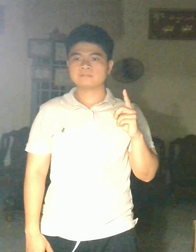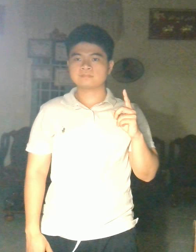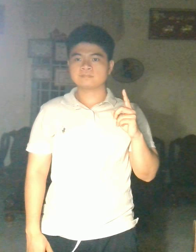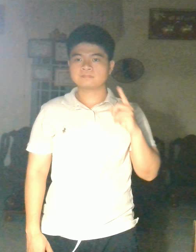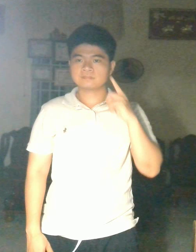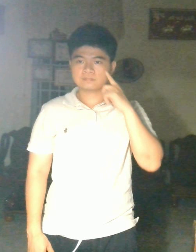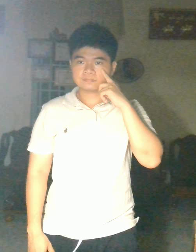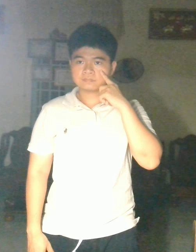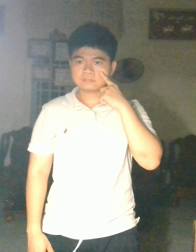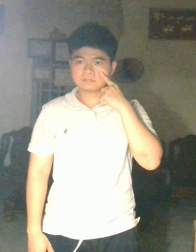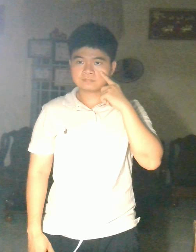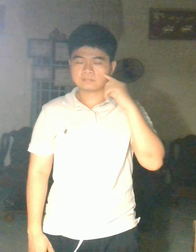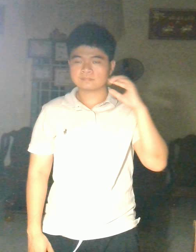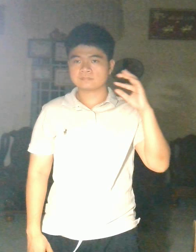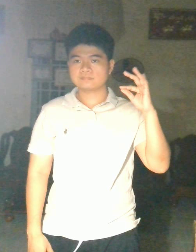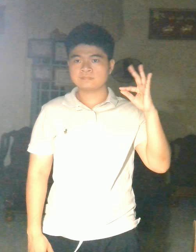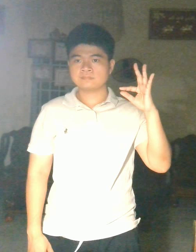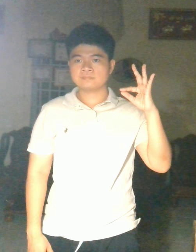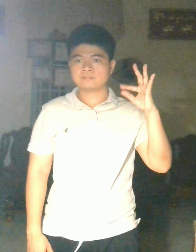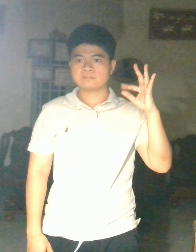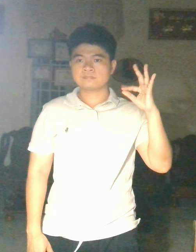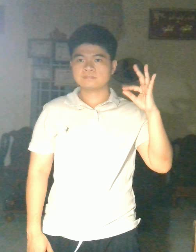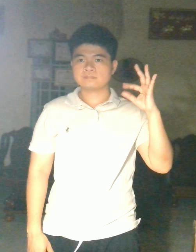lam quen